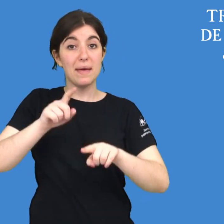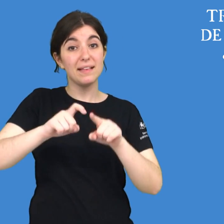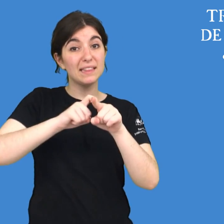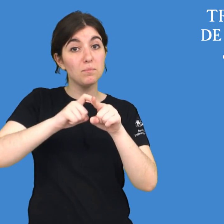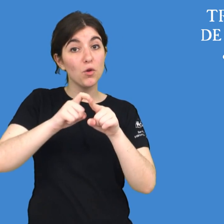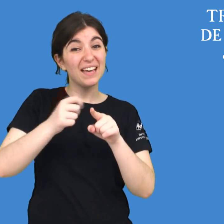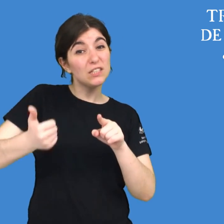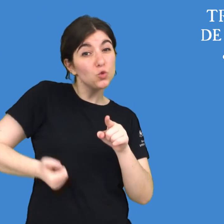tipo